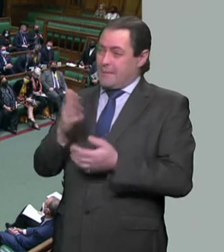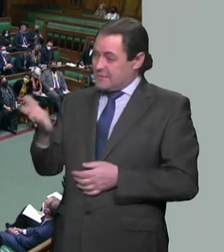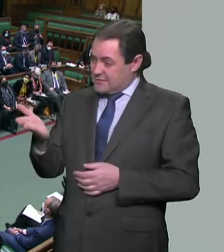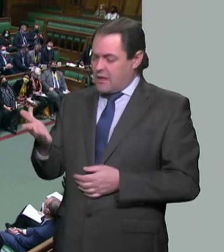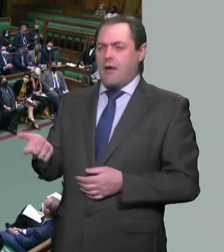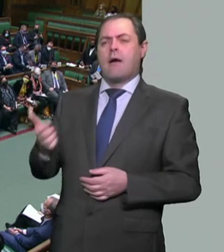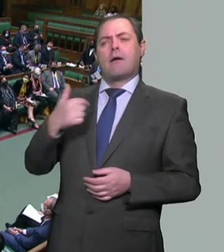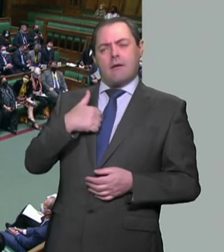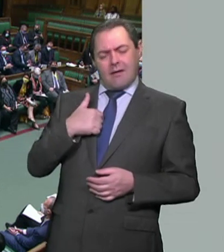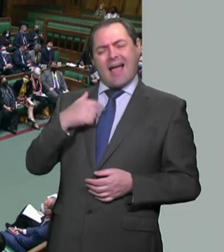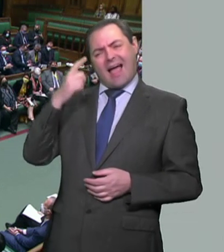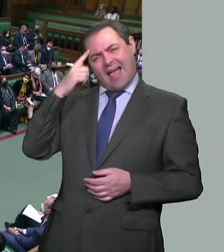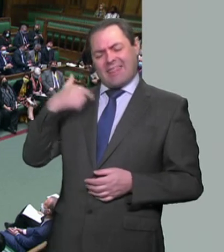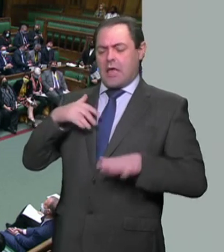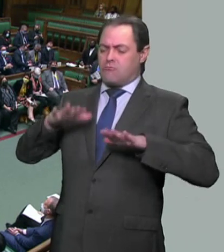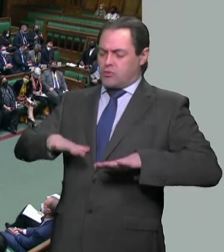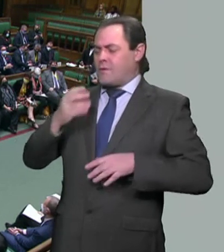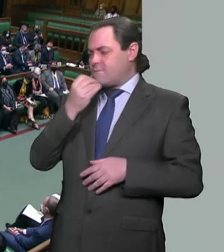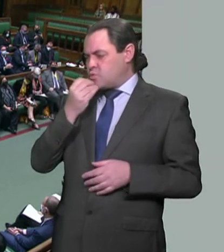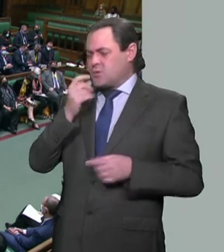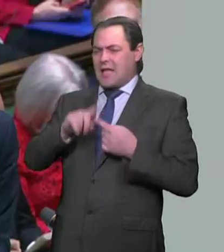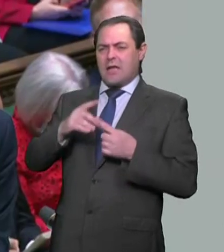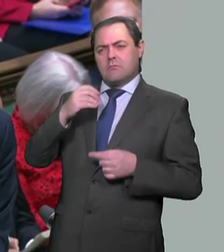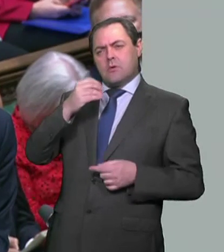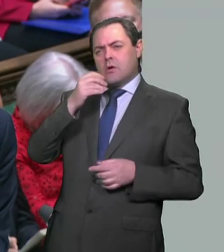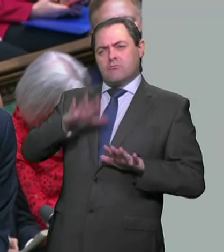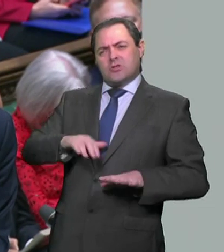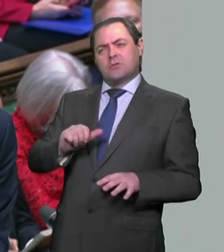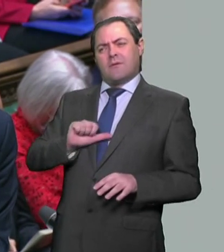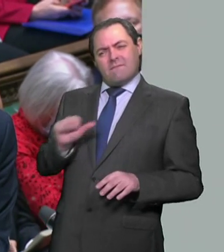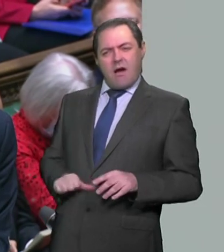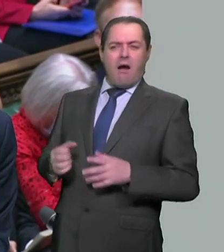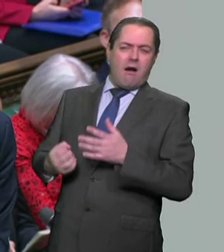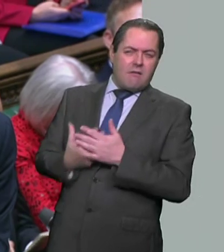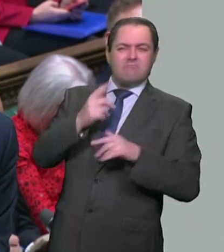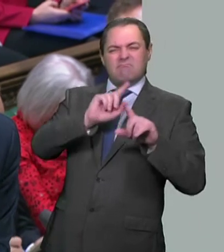British food and farming does an absolutely outstanding job, and it is growing the whole time.